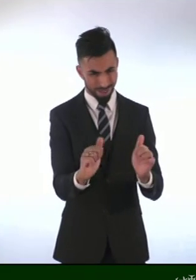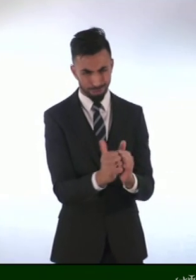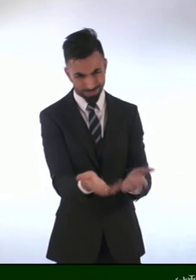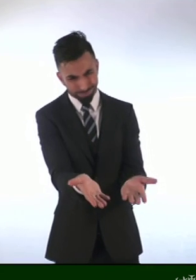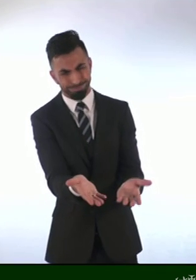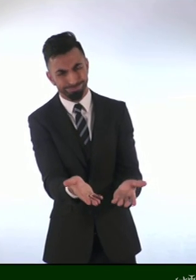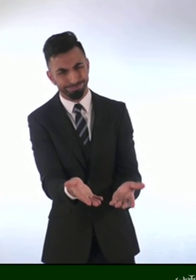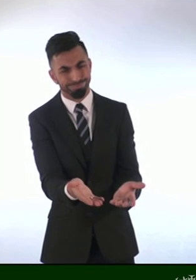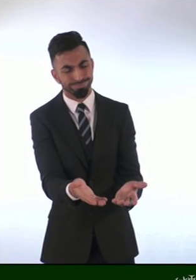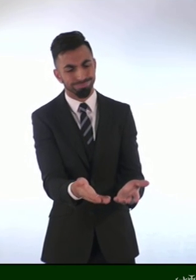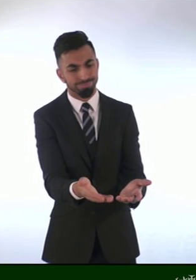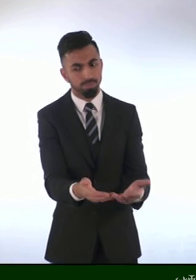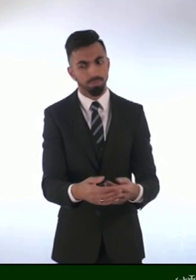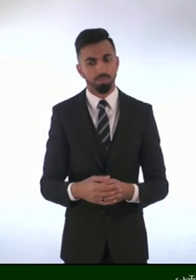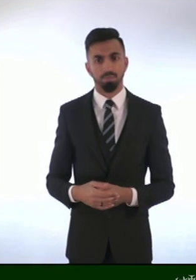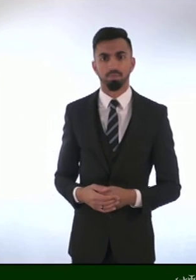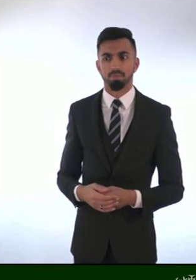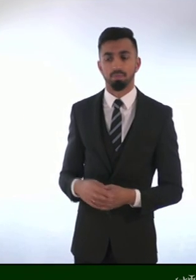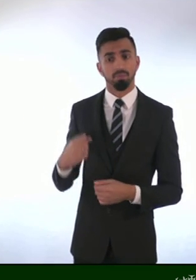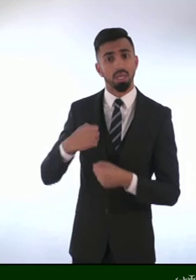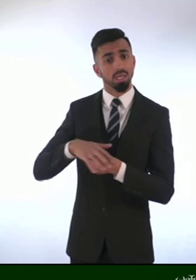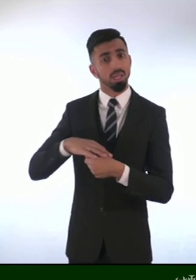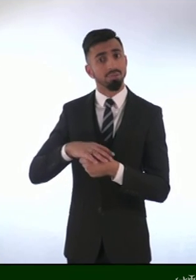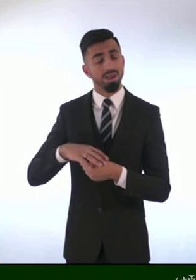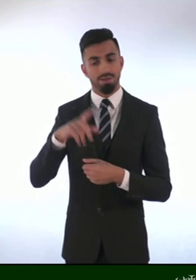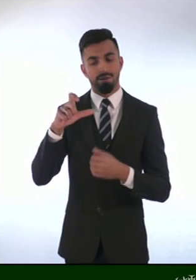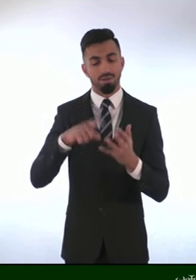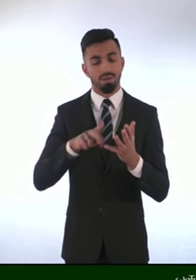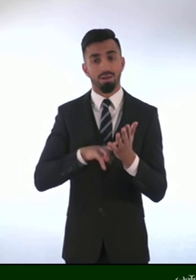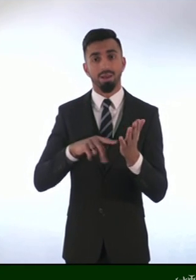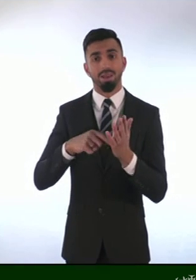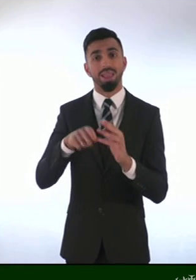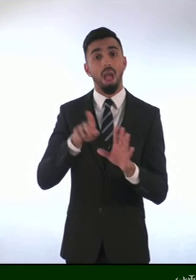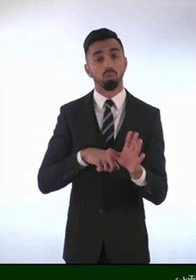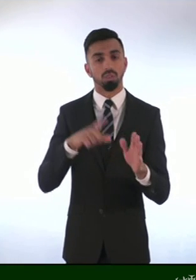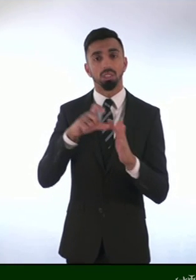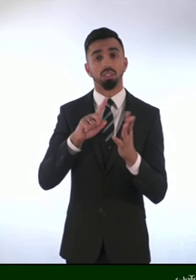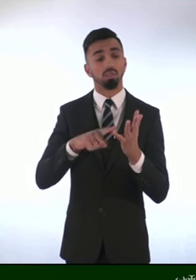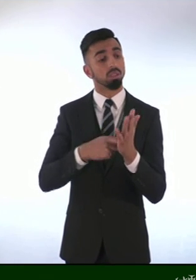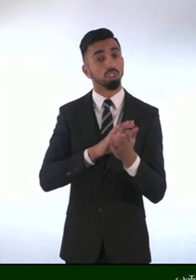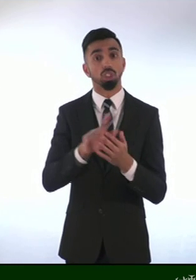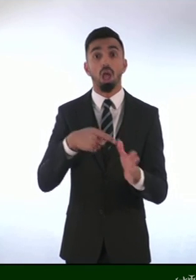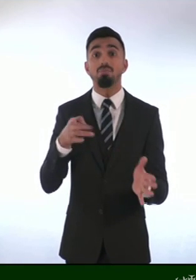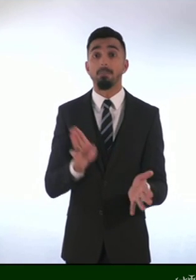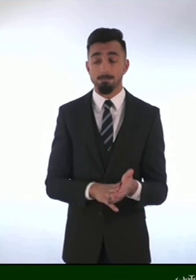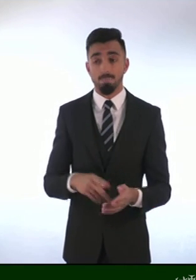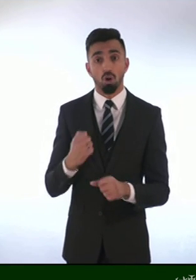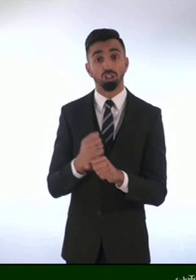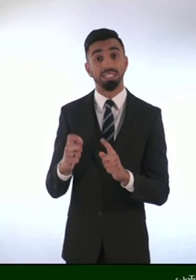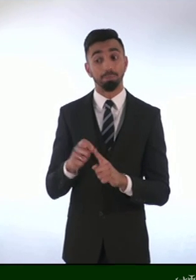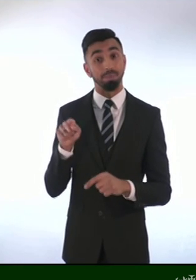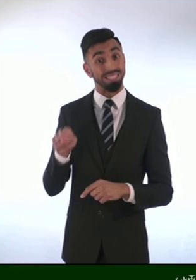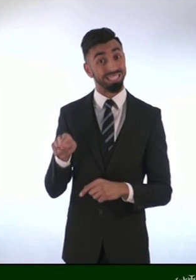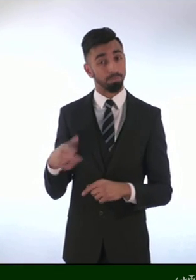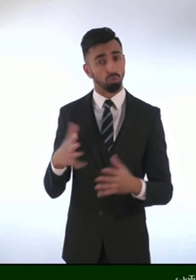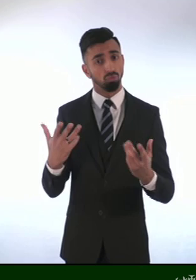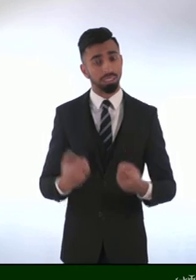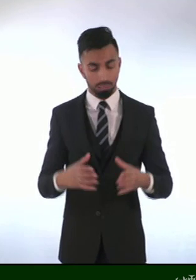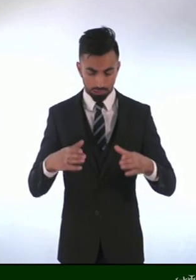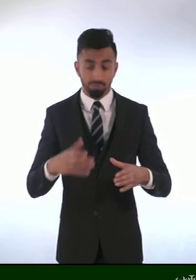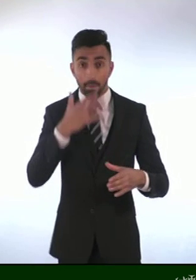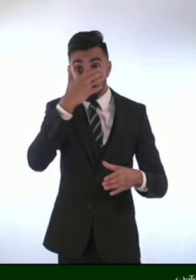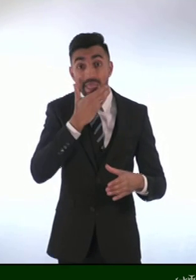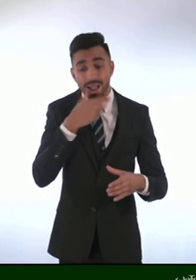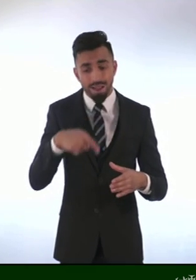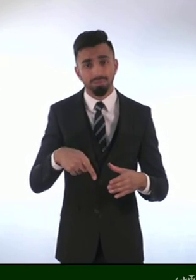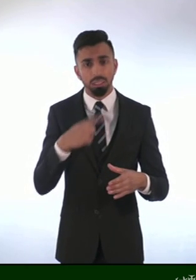At least one GP surgery in County Durham this week received surgical masks from the NHS with expiry dates of 2016 on the box.